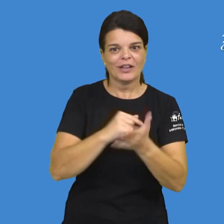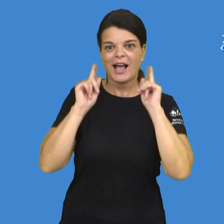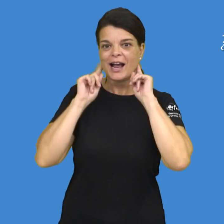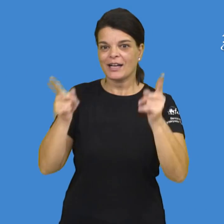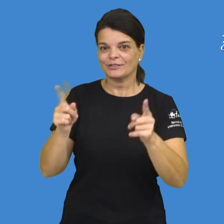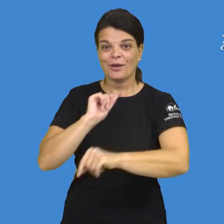caso